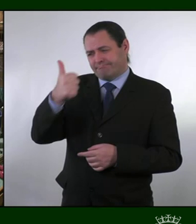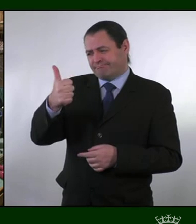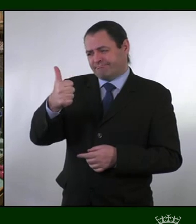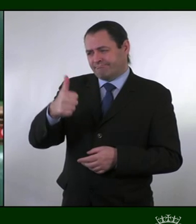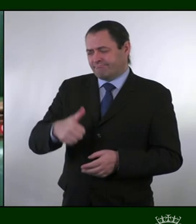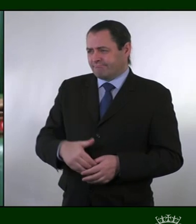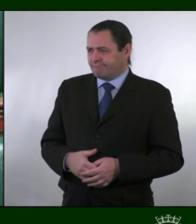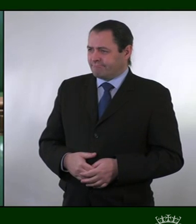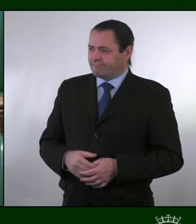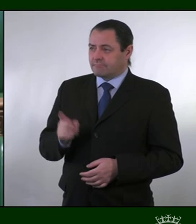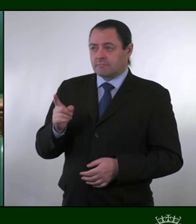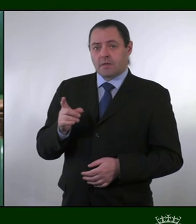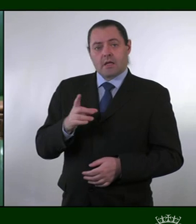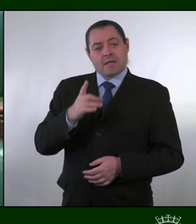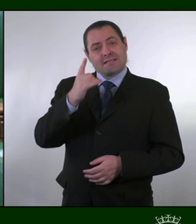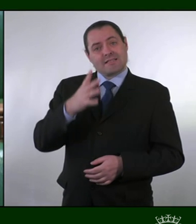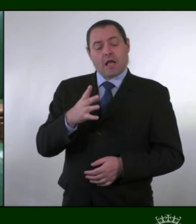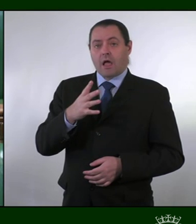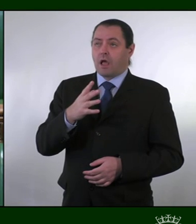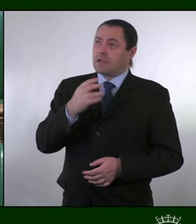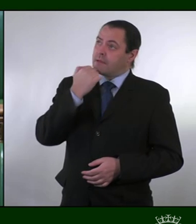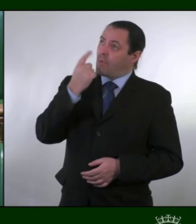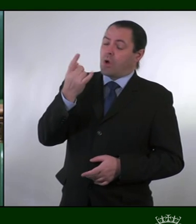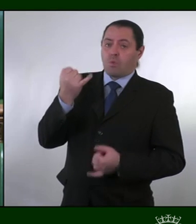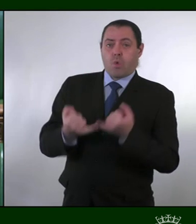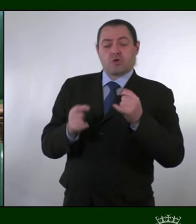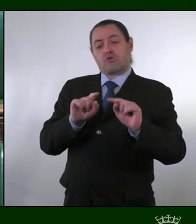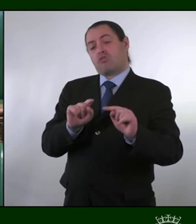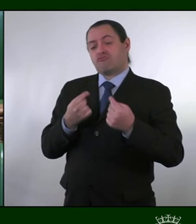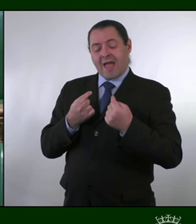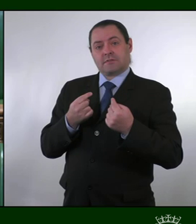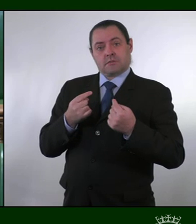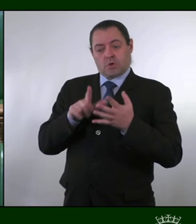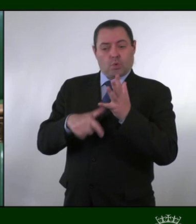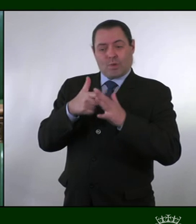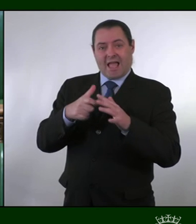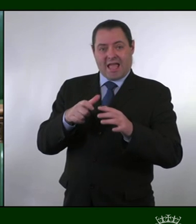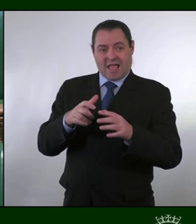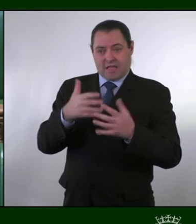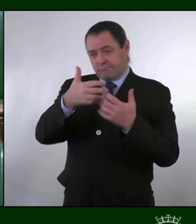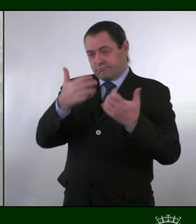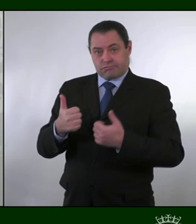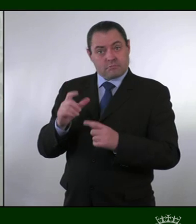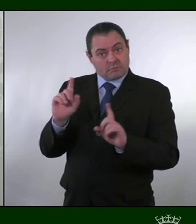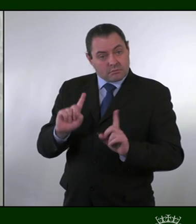The single biggest threat to the future of the United Kingdom is the Prime Minister, every time he opens his mouth almost.